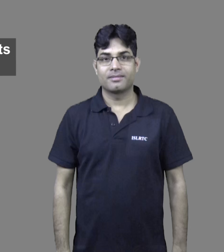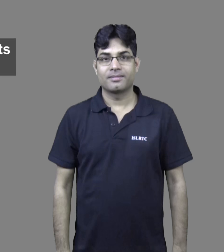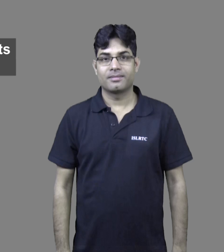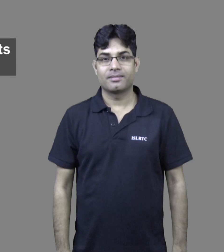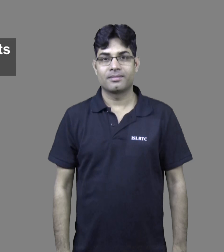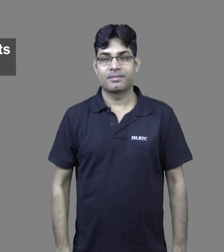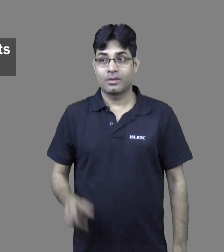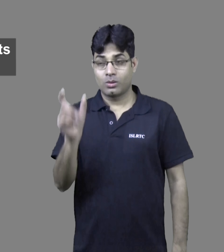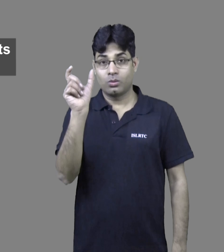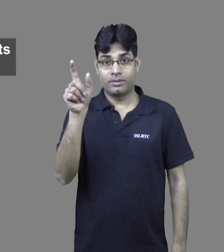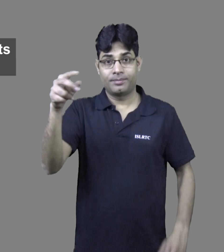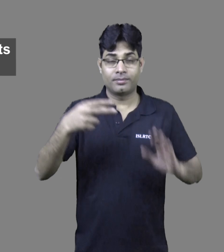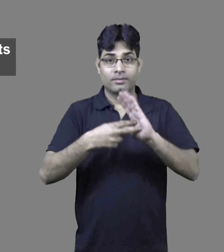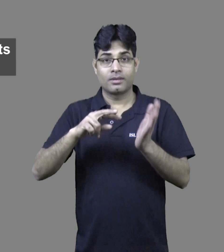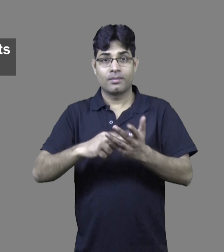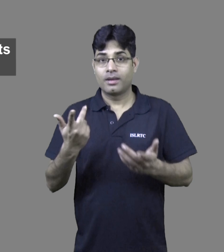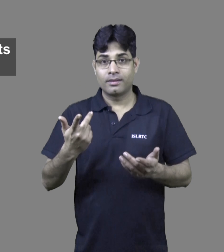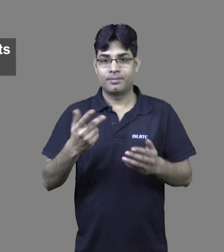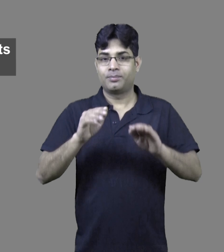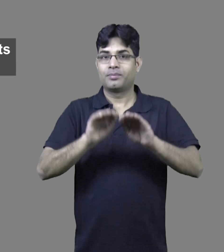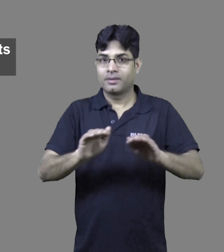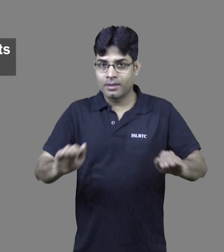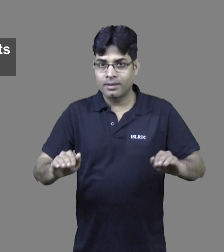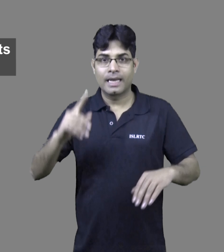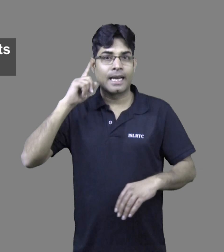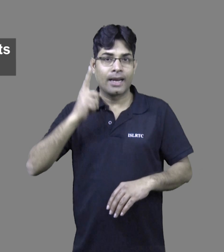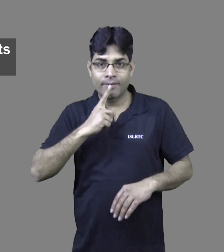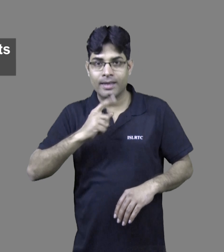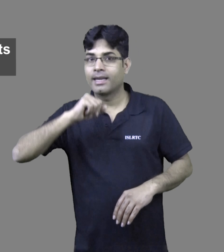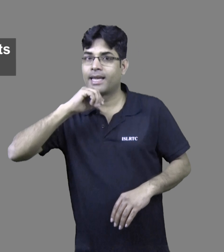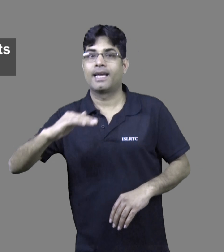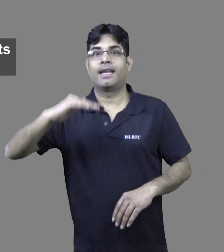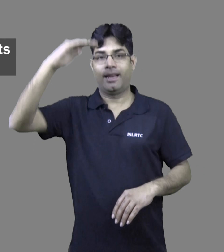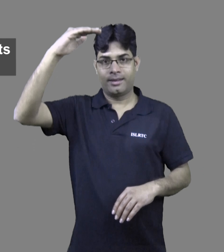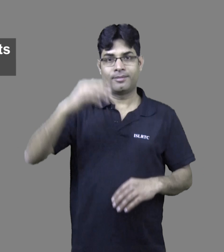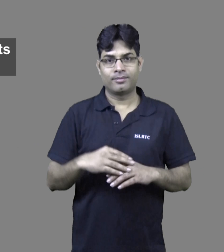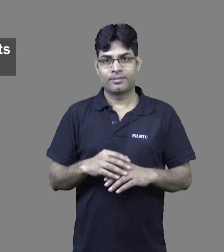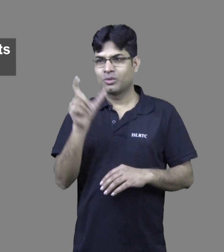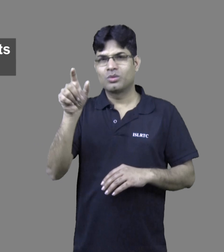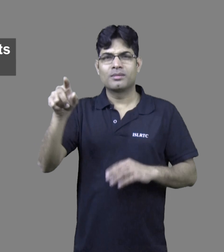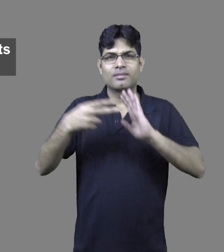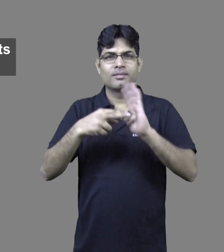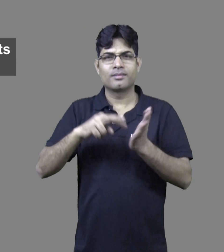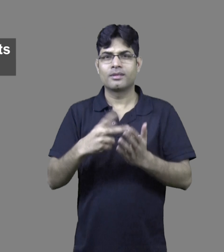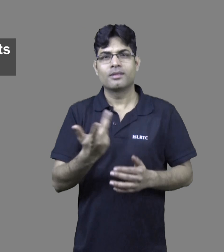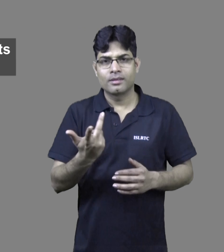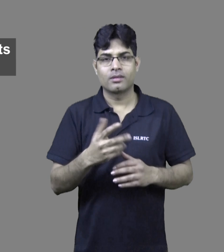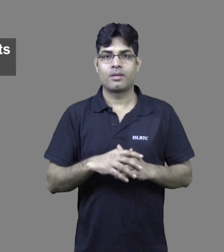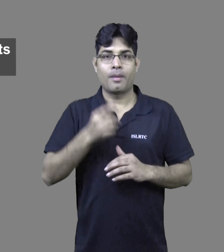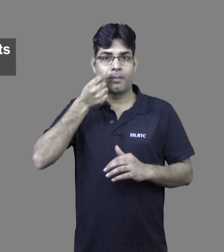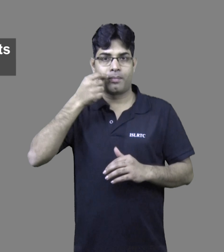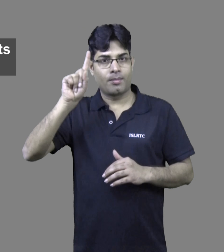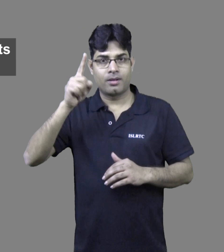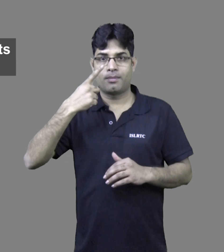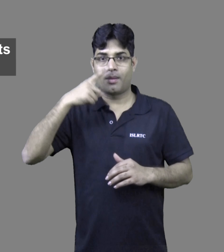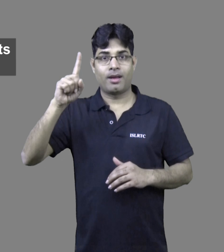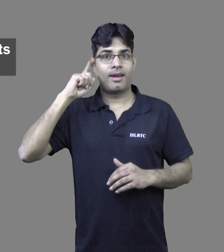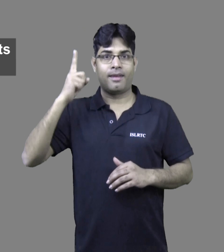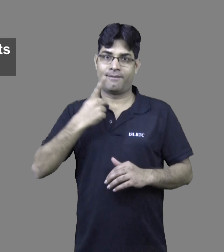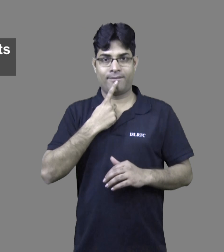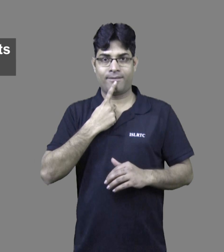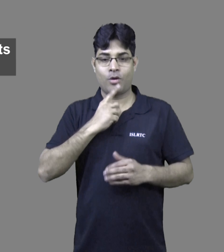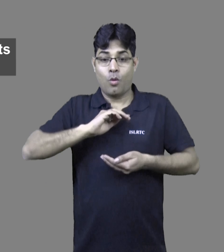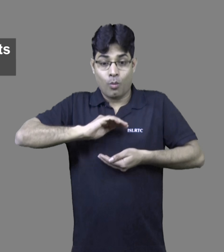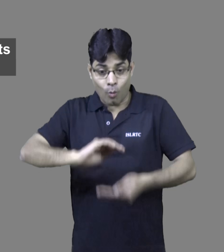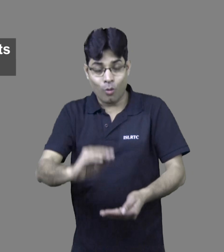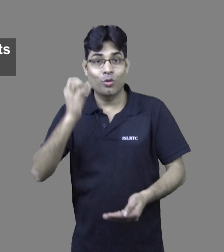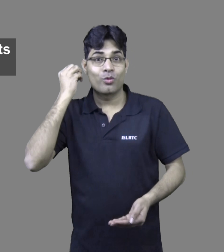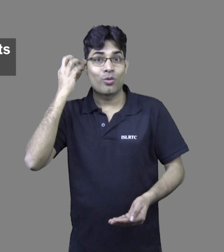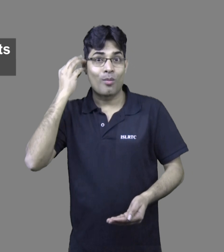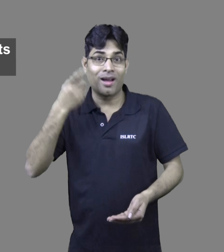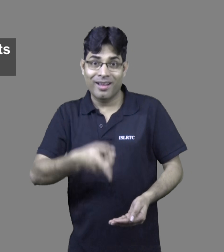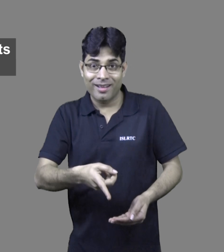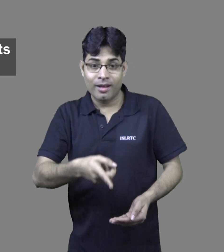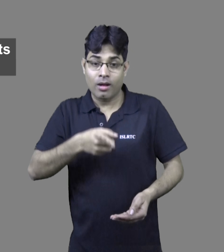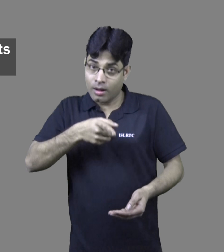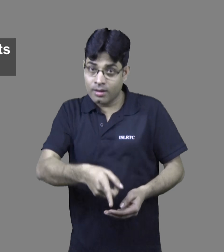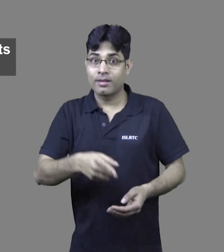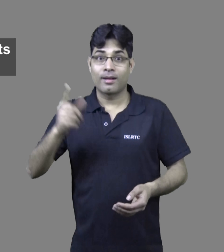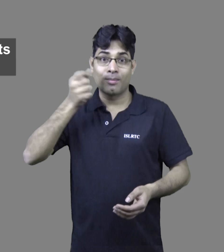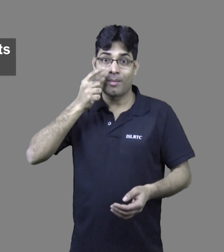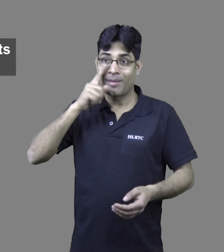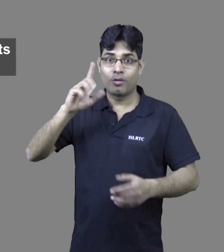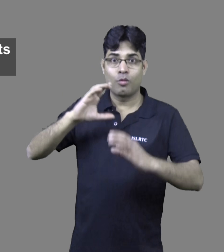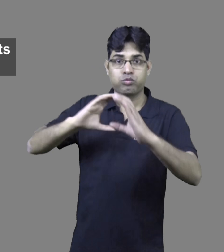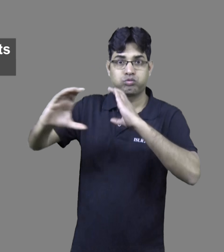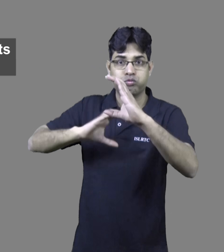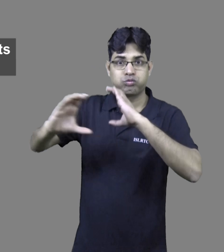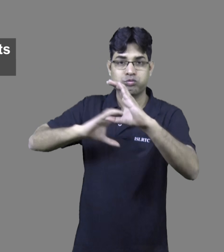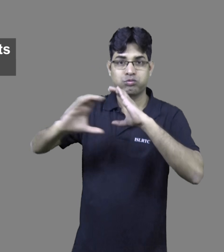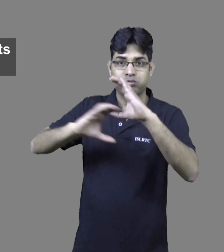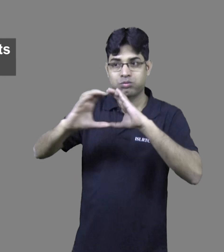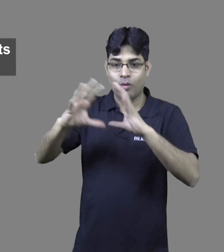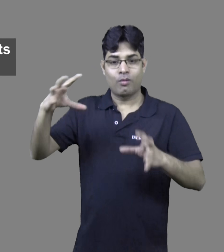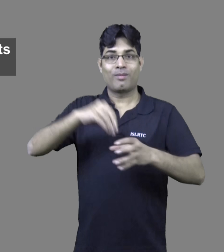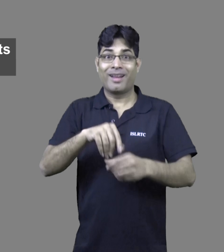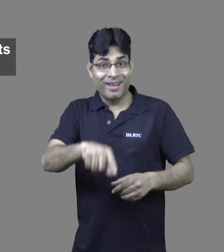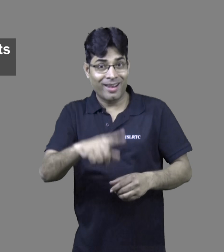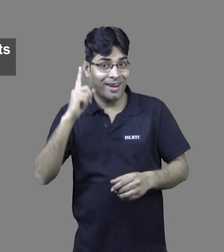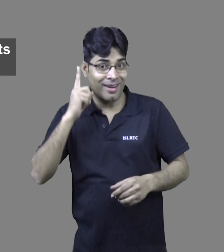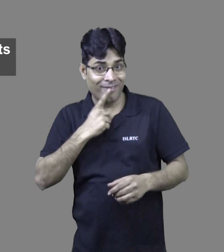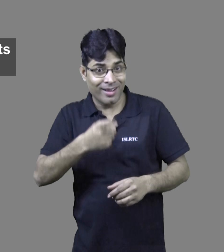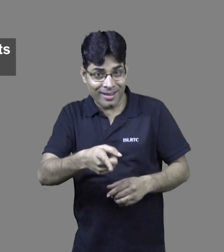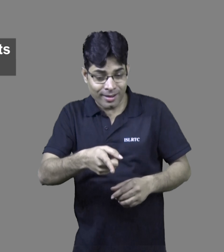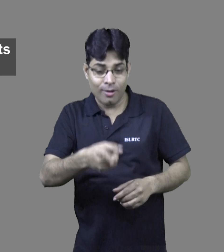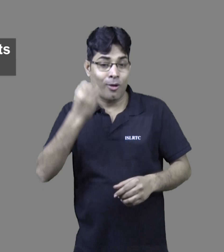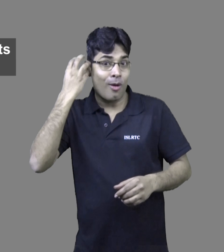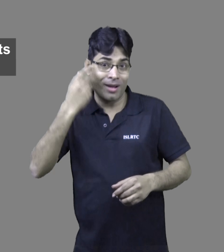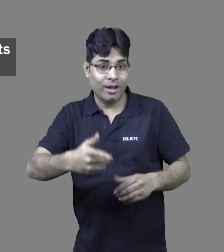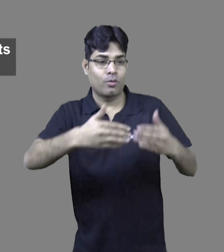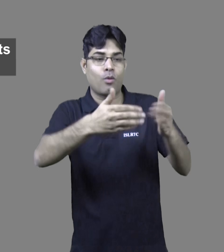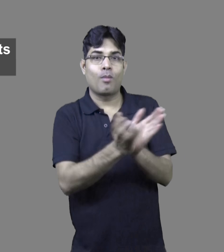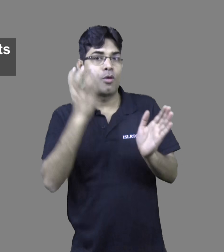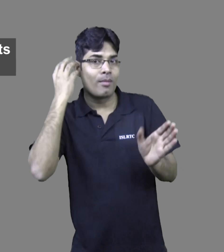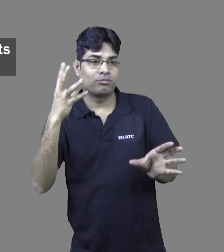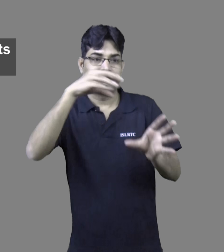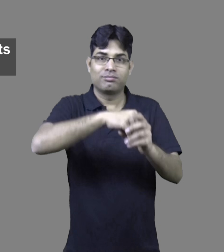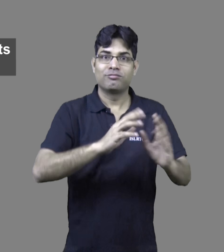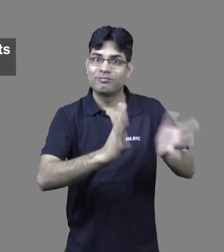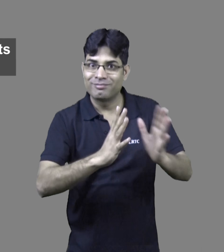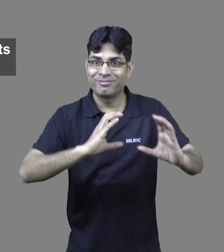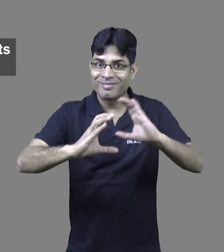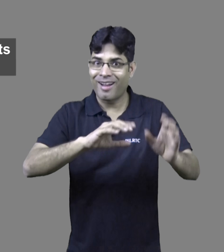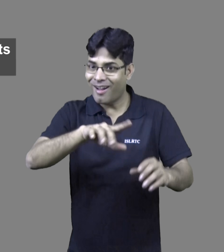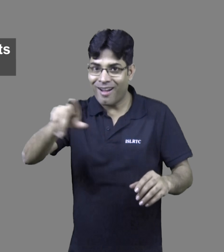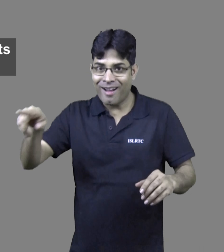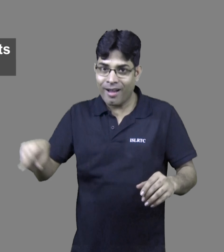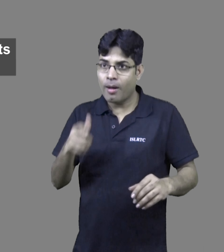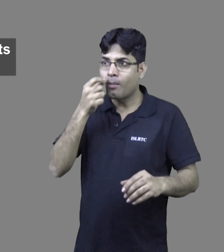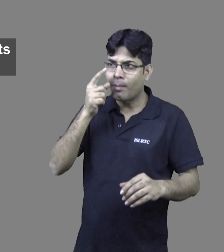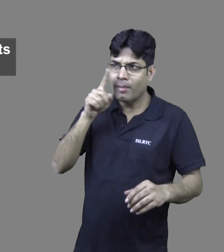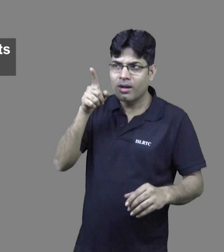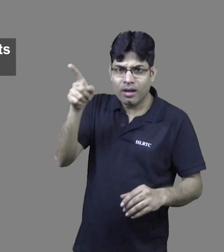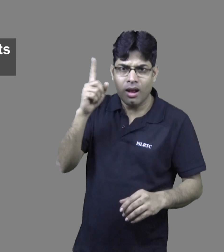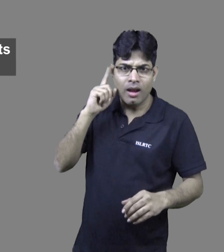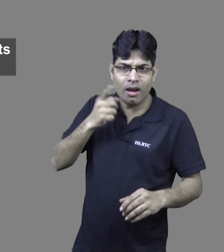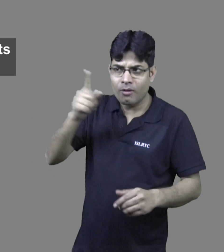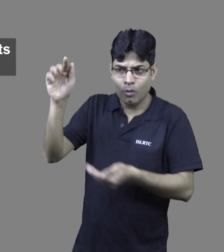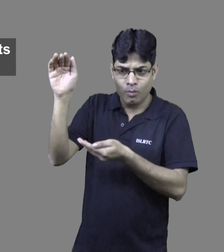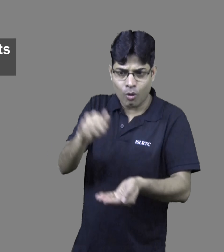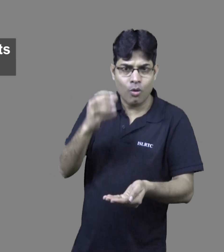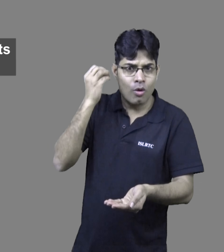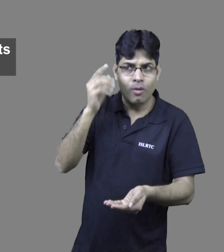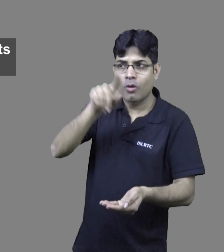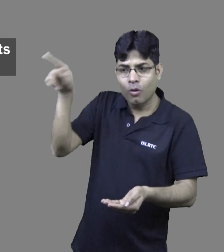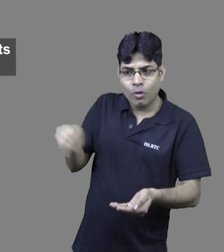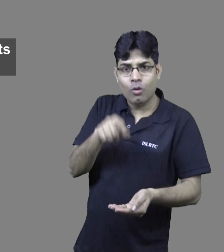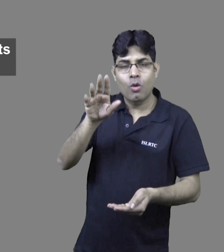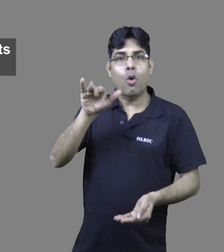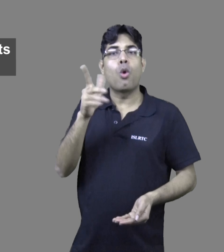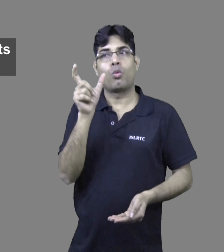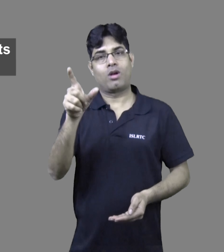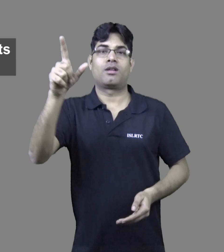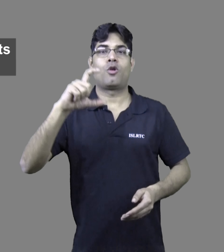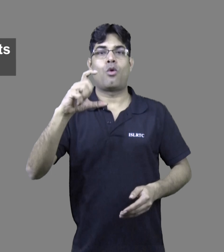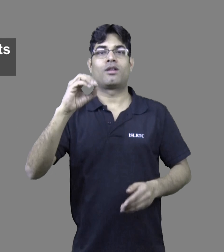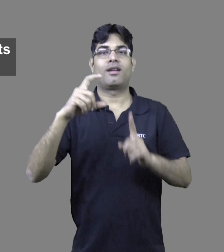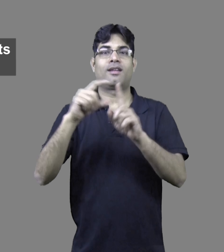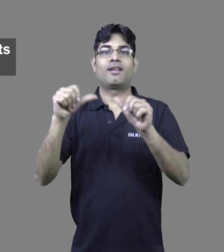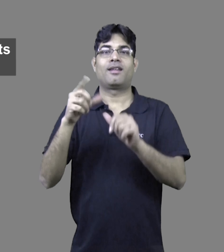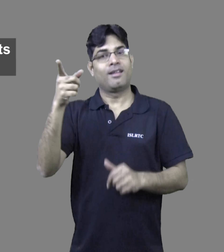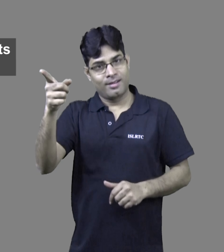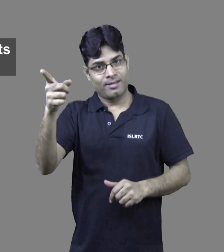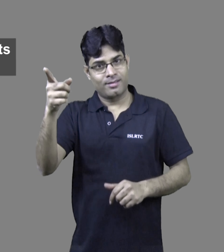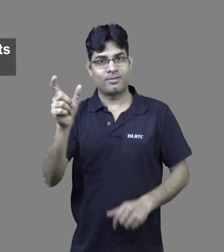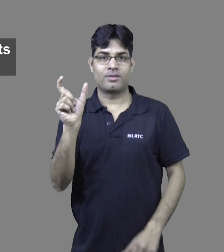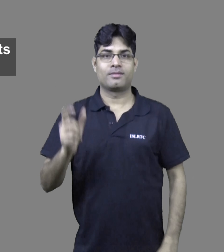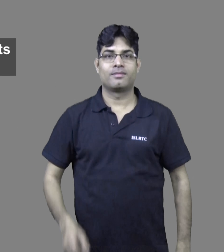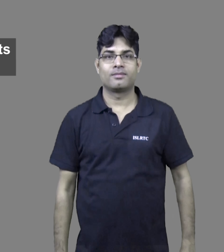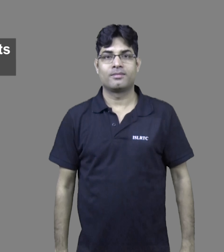Child Of Deaf Adults (CODA)